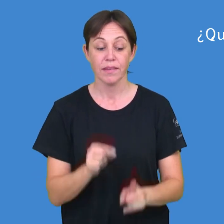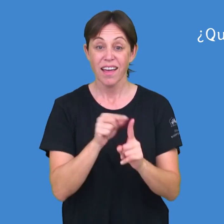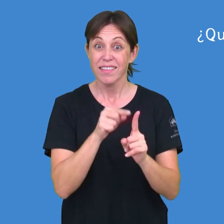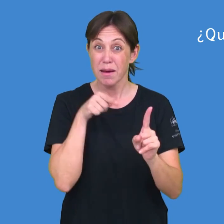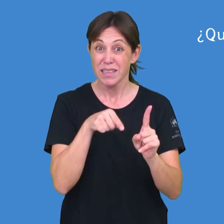diabetes